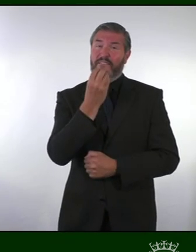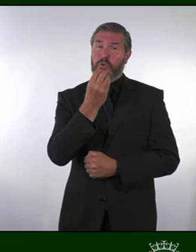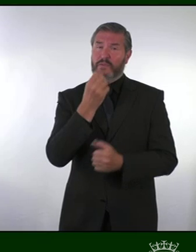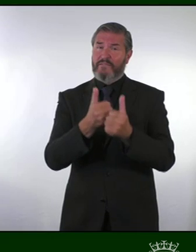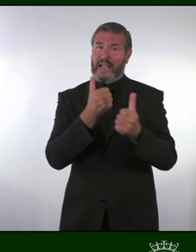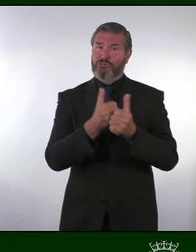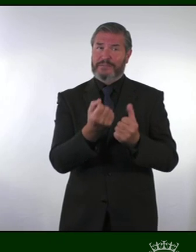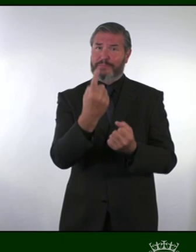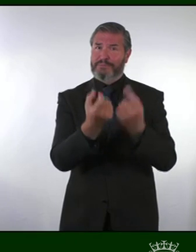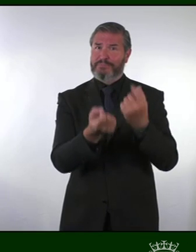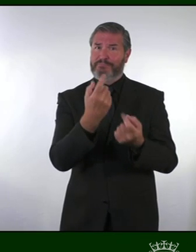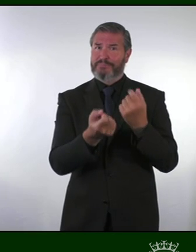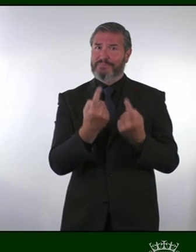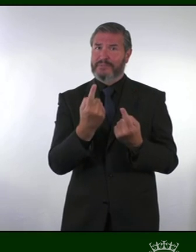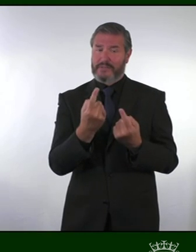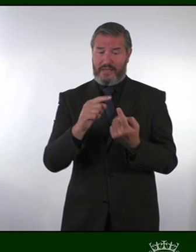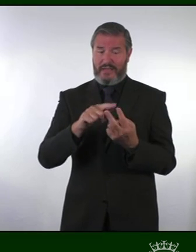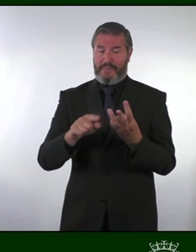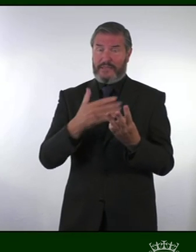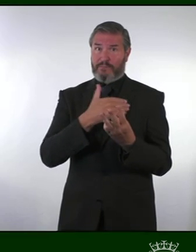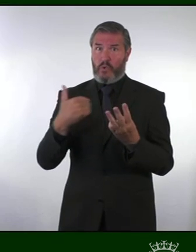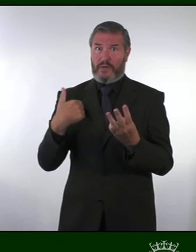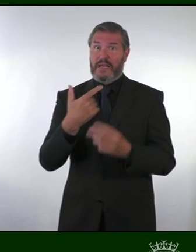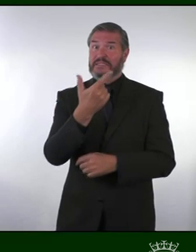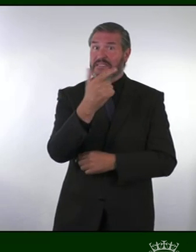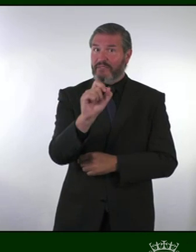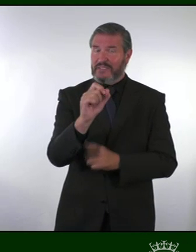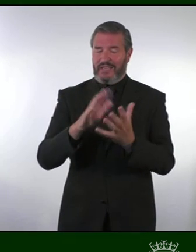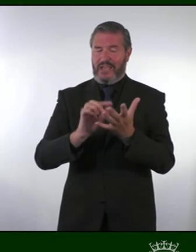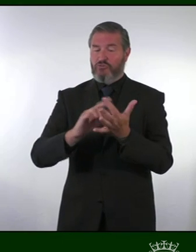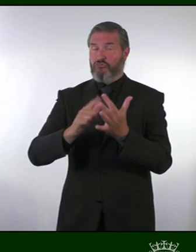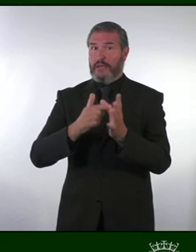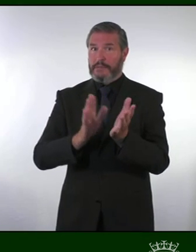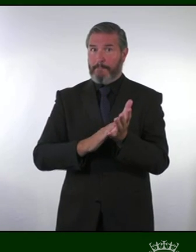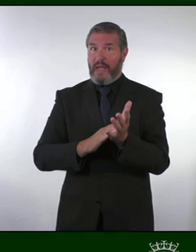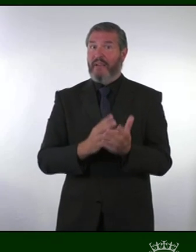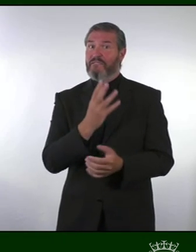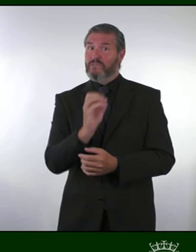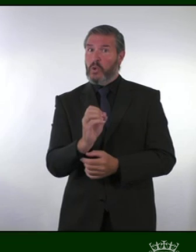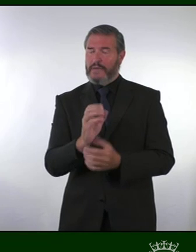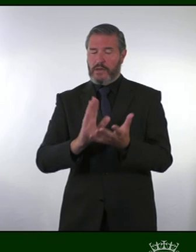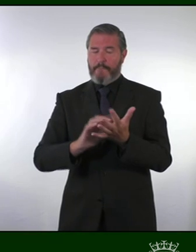There are 200 cases in Llangefni in Ynys Môn, 70 in Wrexham and 34 in Merthyr Tydfil.